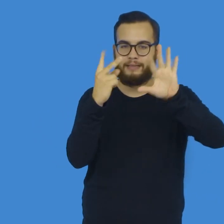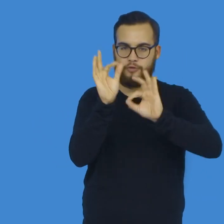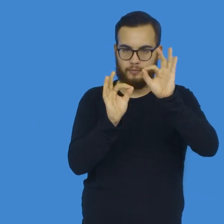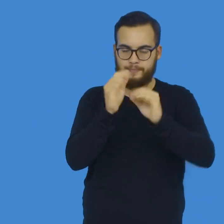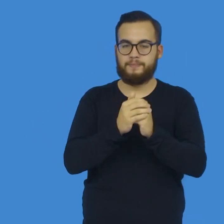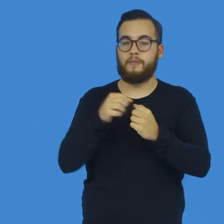porcentaje